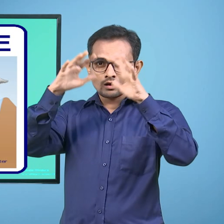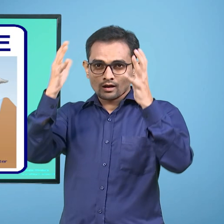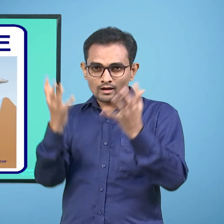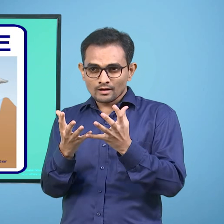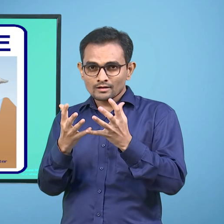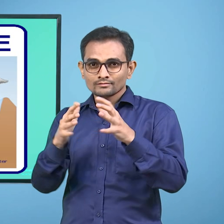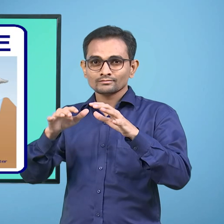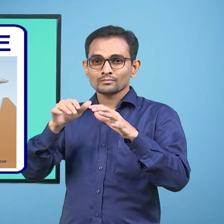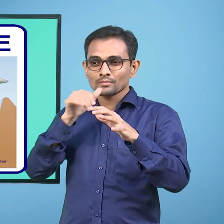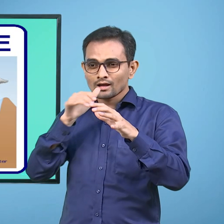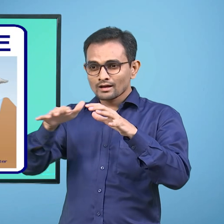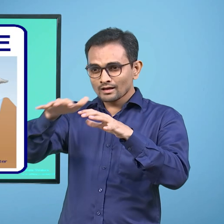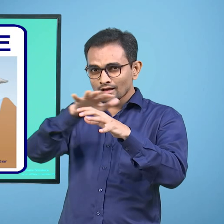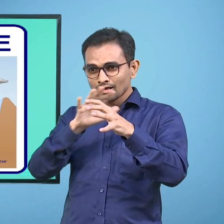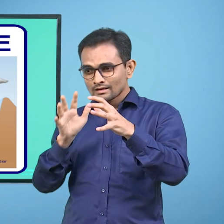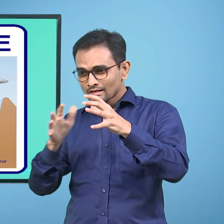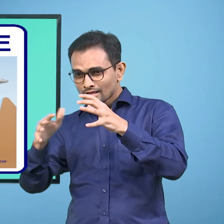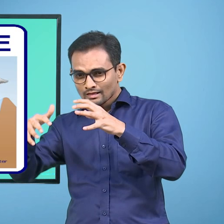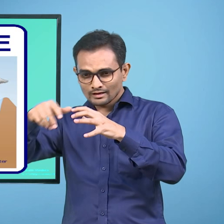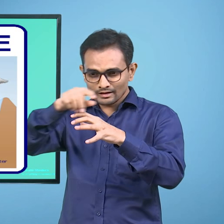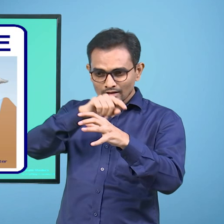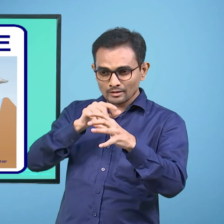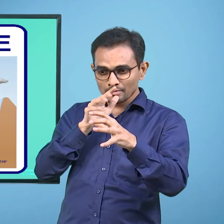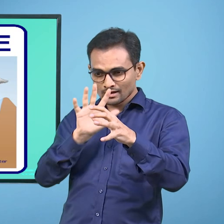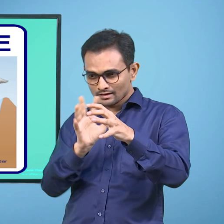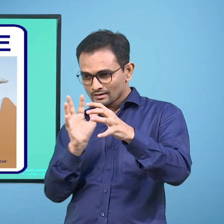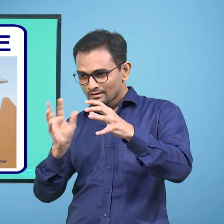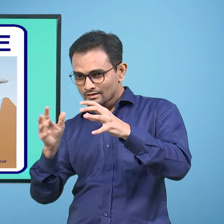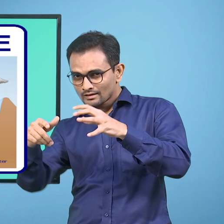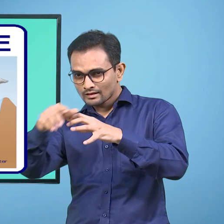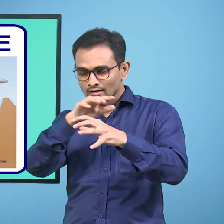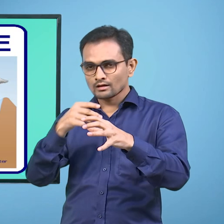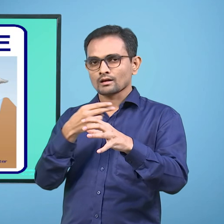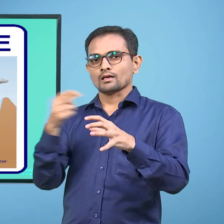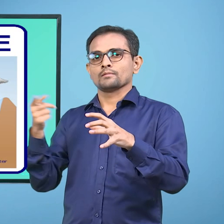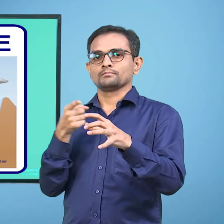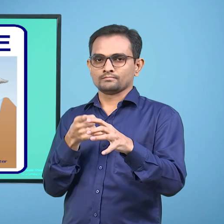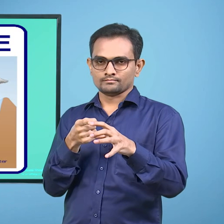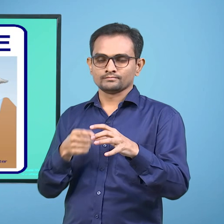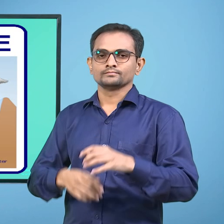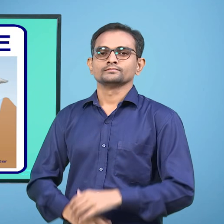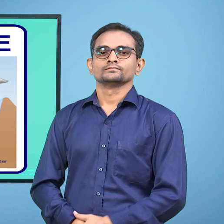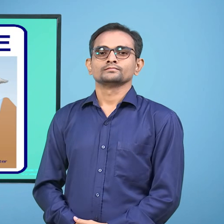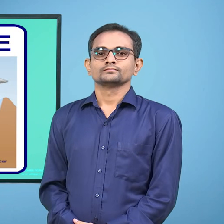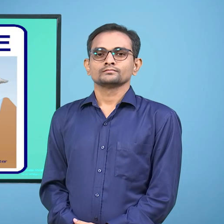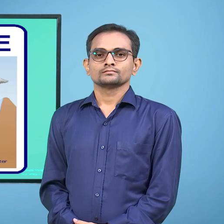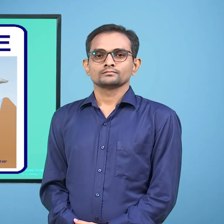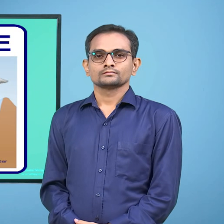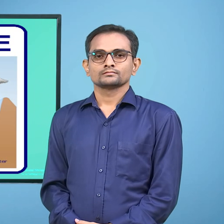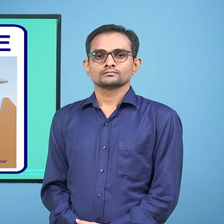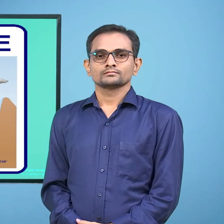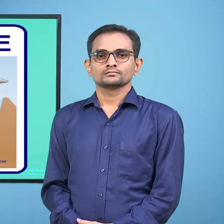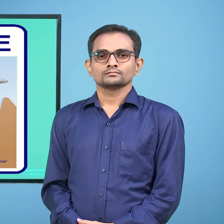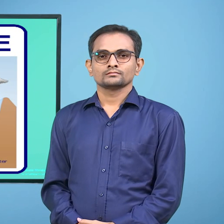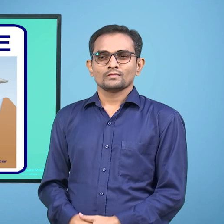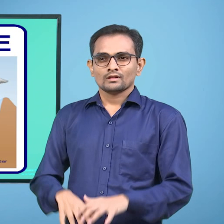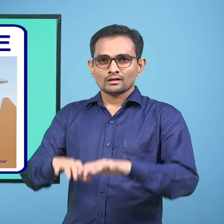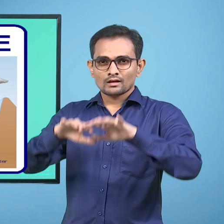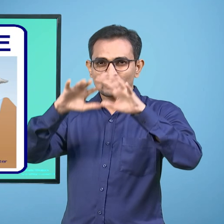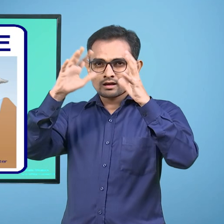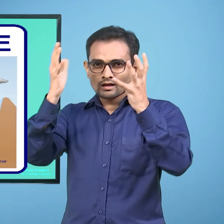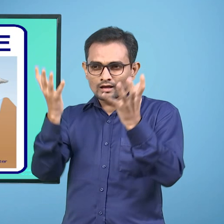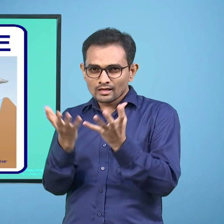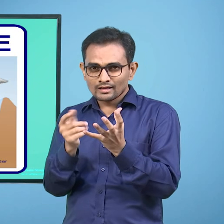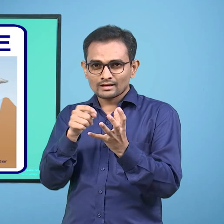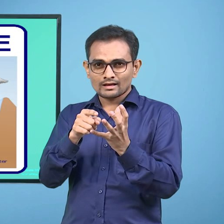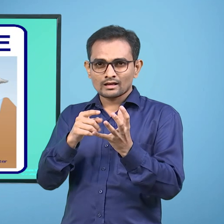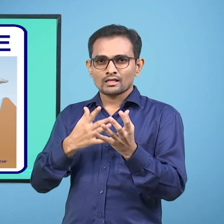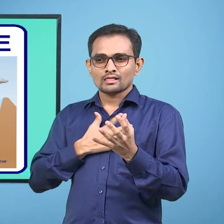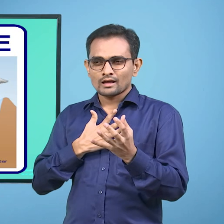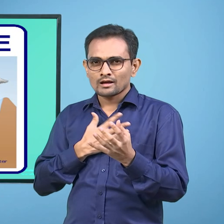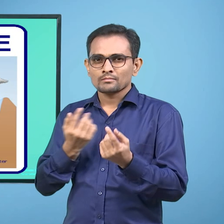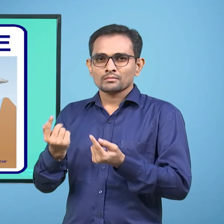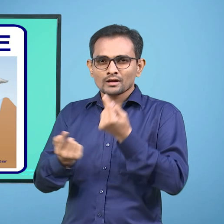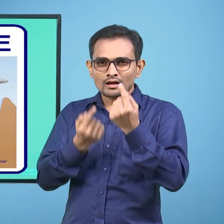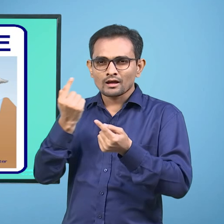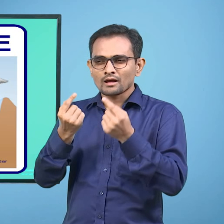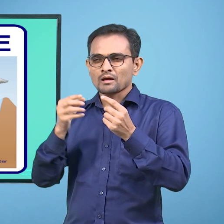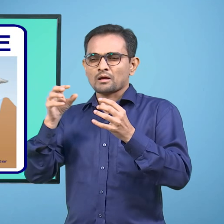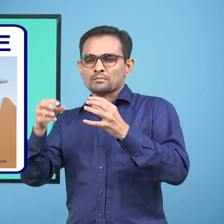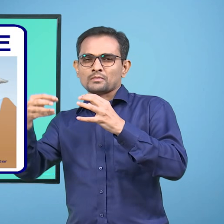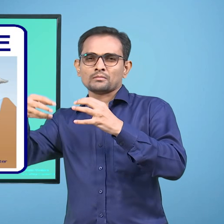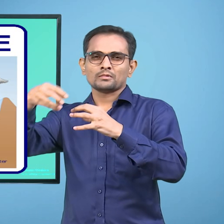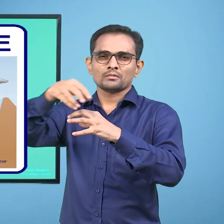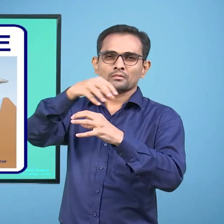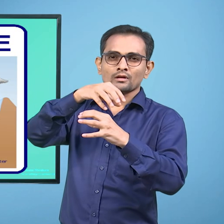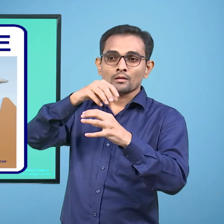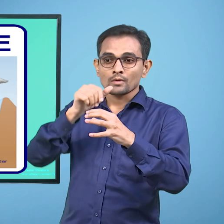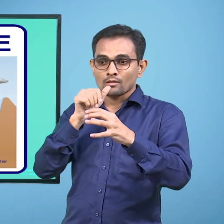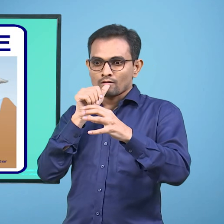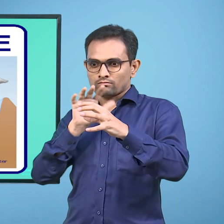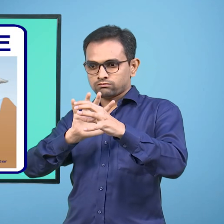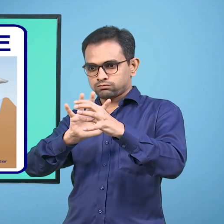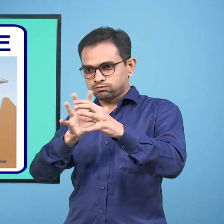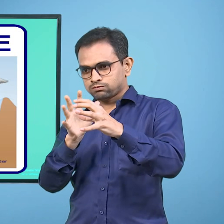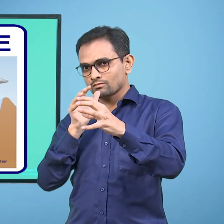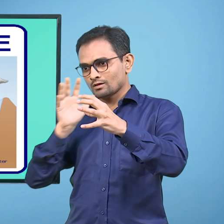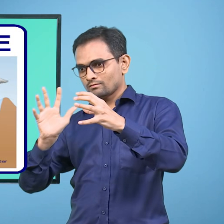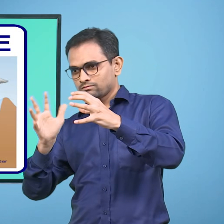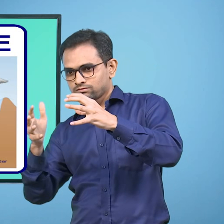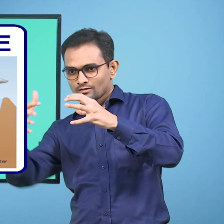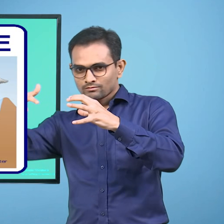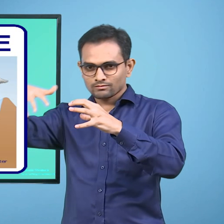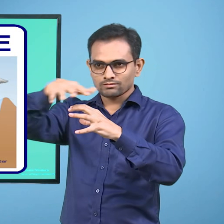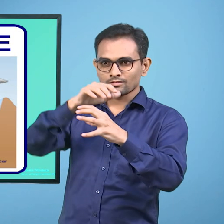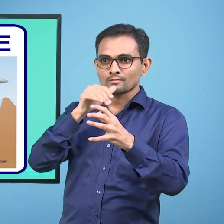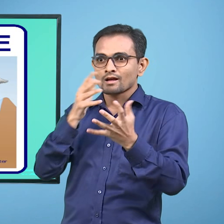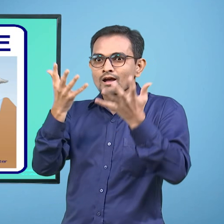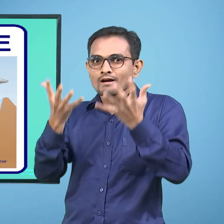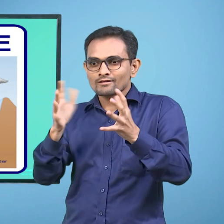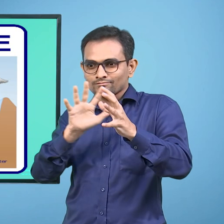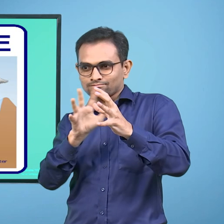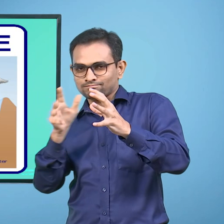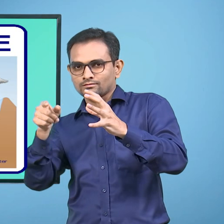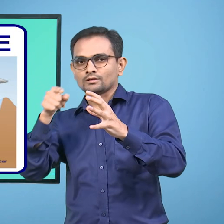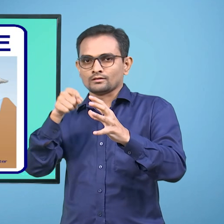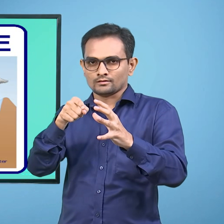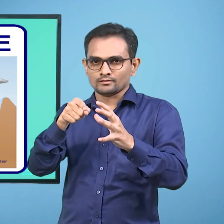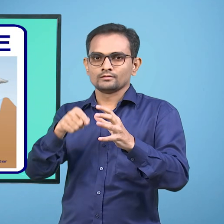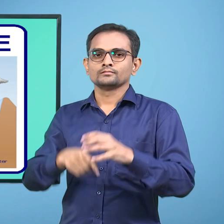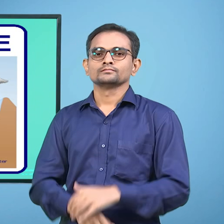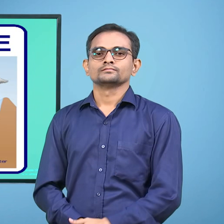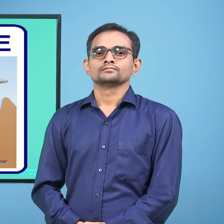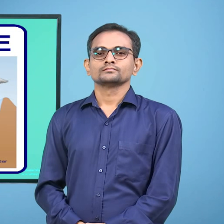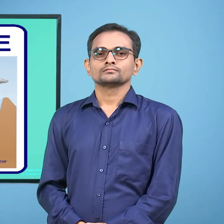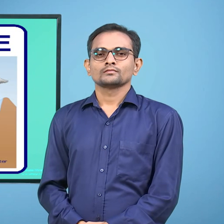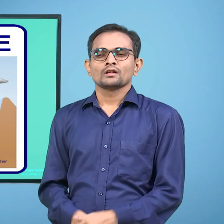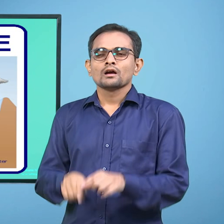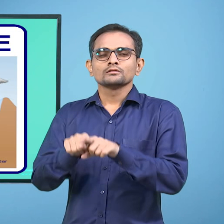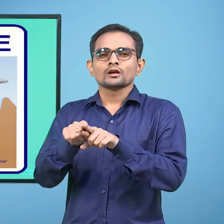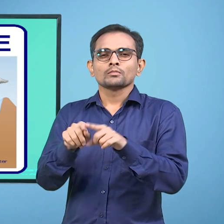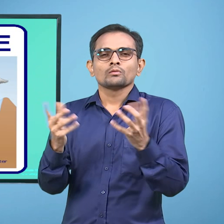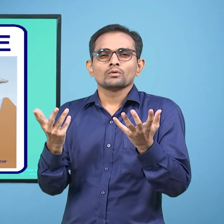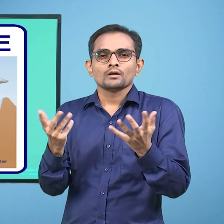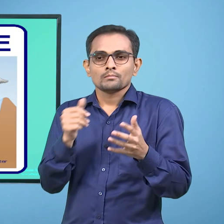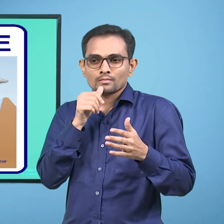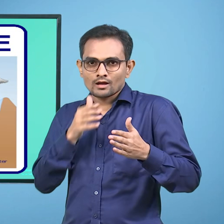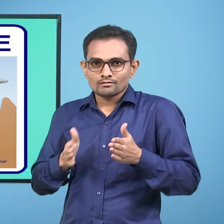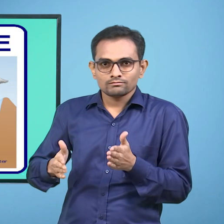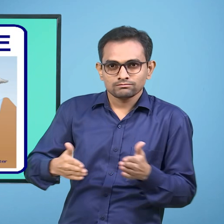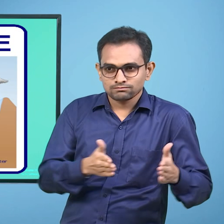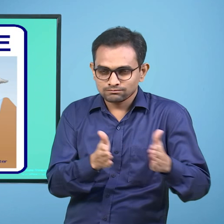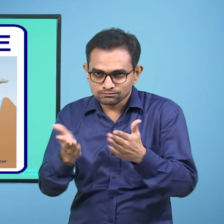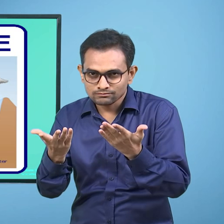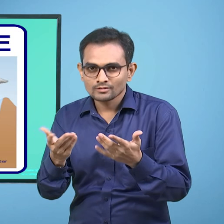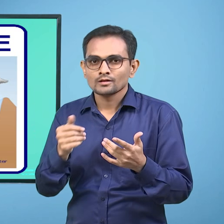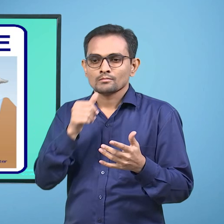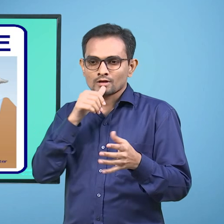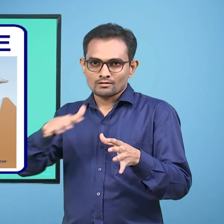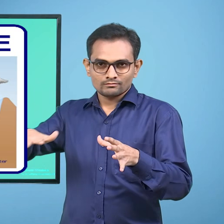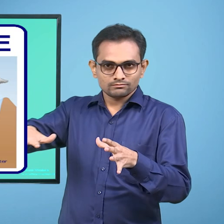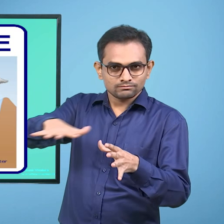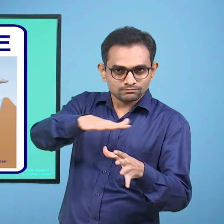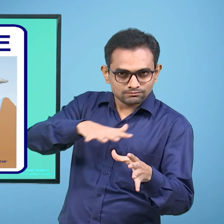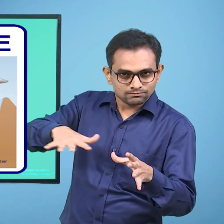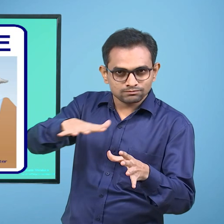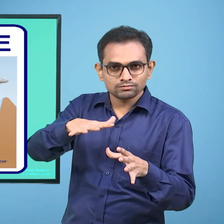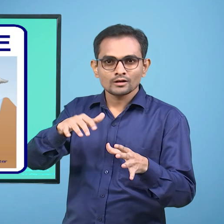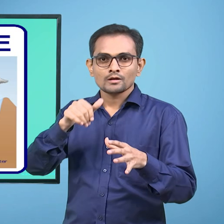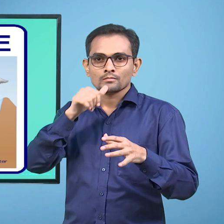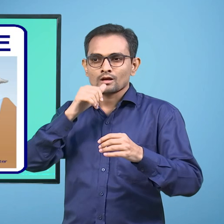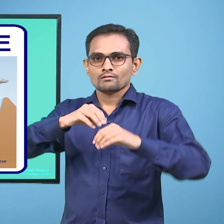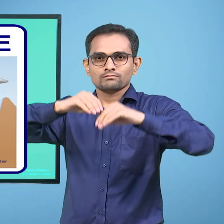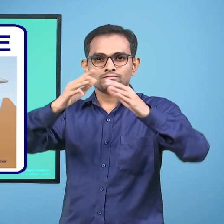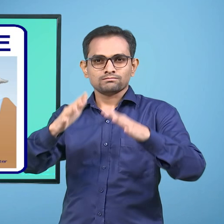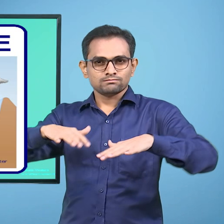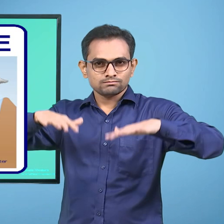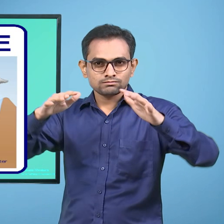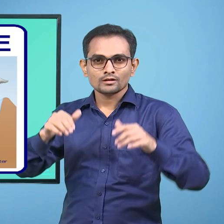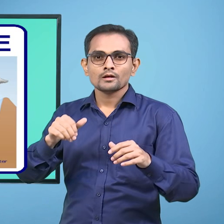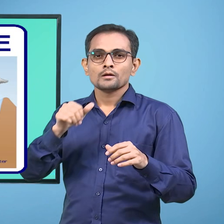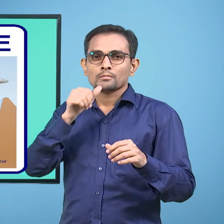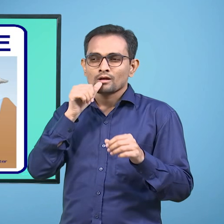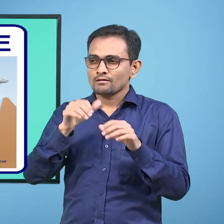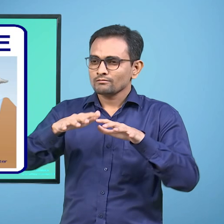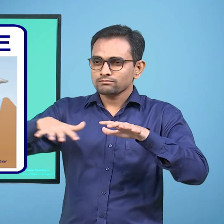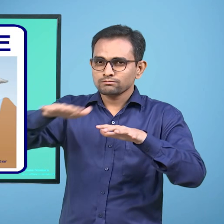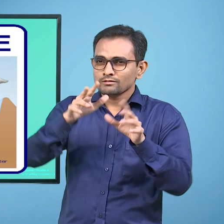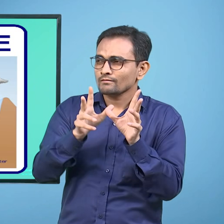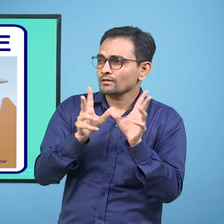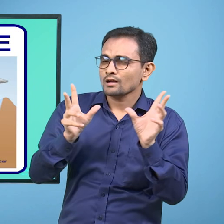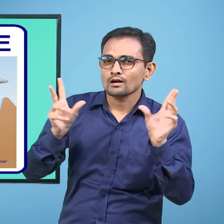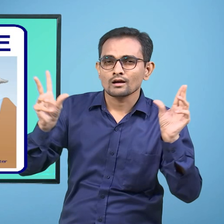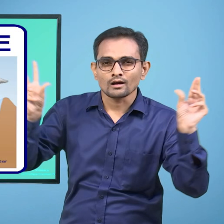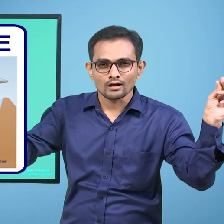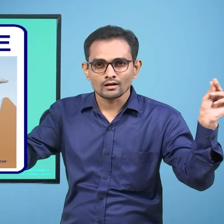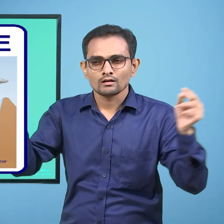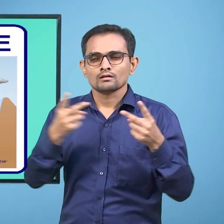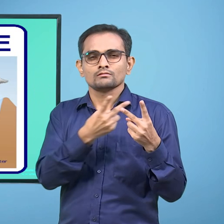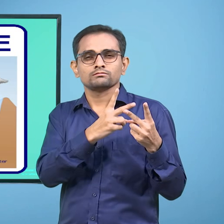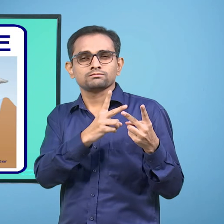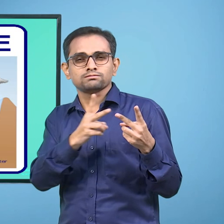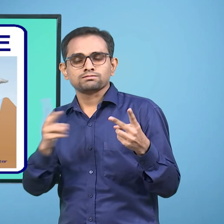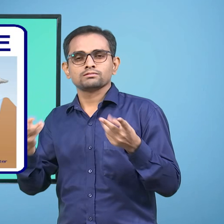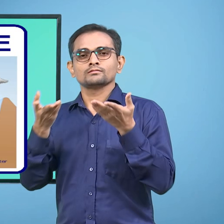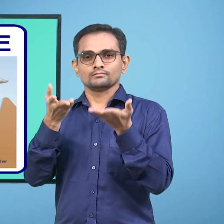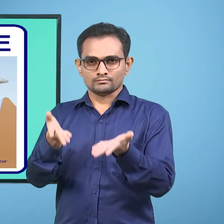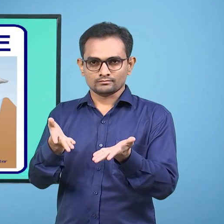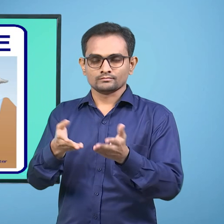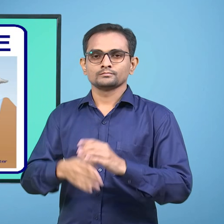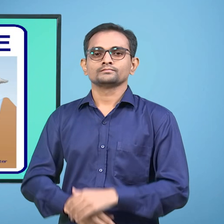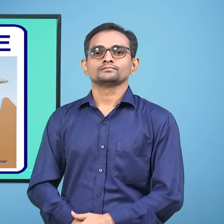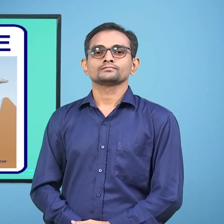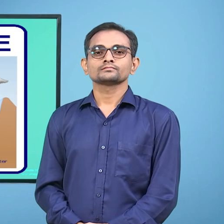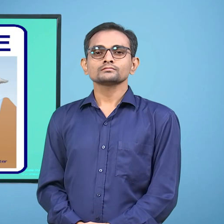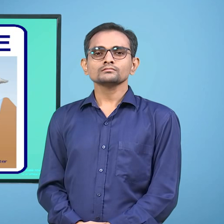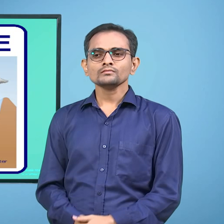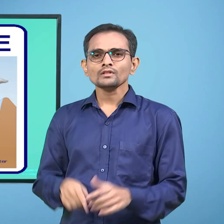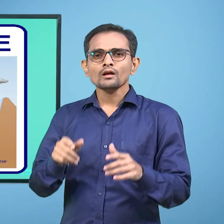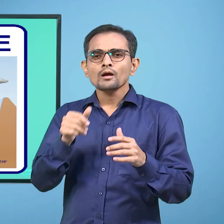Water covers a very big area of the earth’s surface. It comprises various sources of water and different types of water bodies like rivers, lakes, seas, oceans, etc.